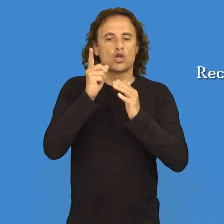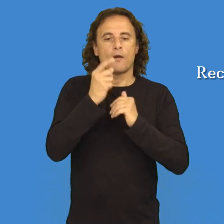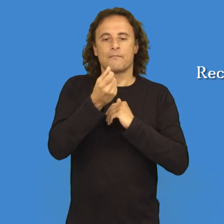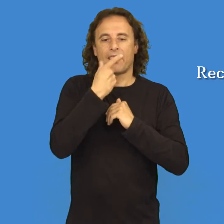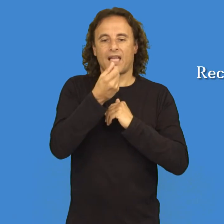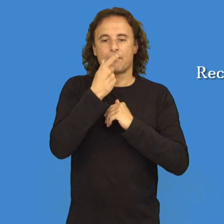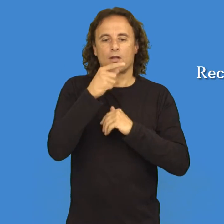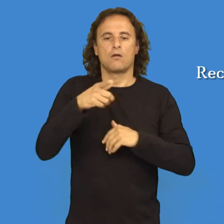droga